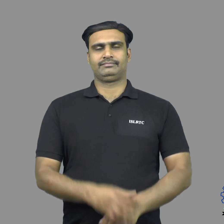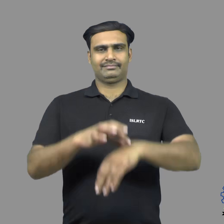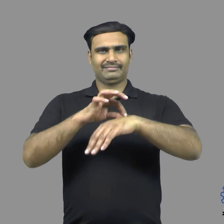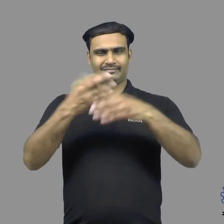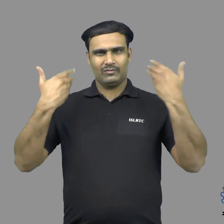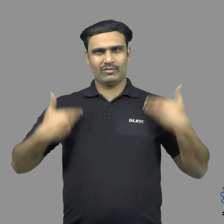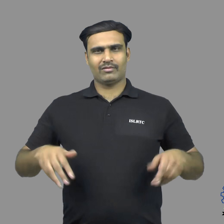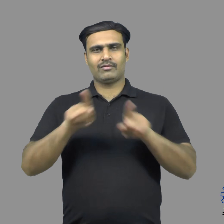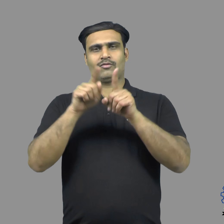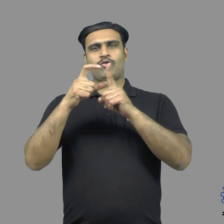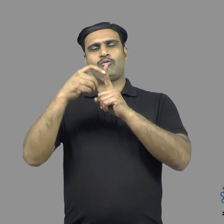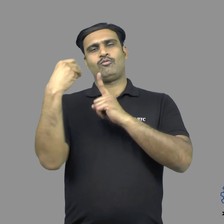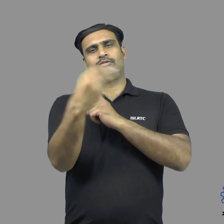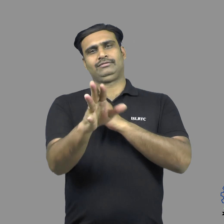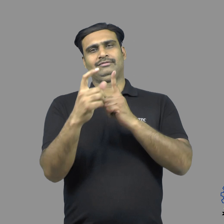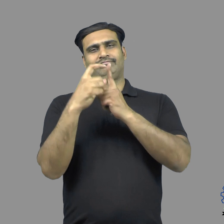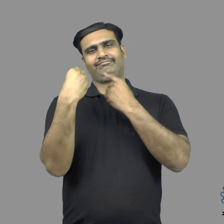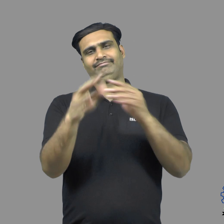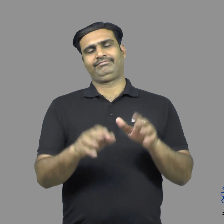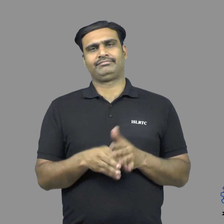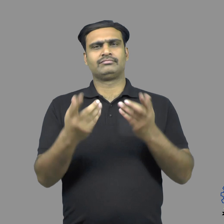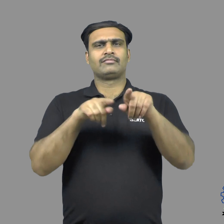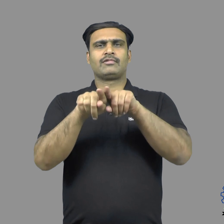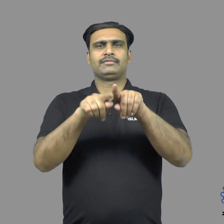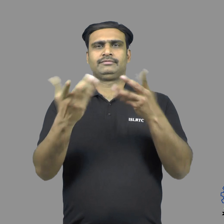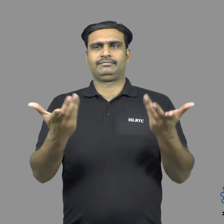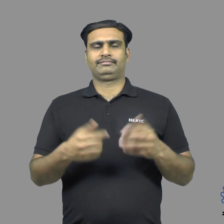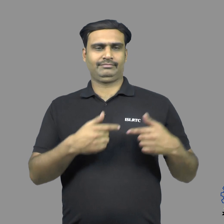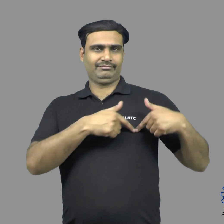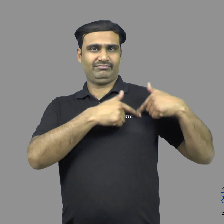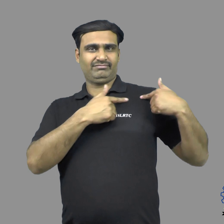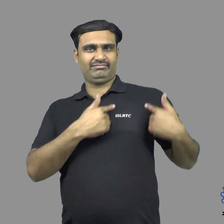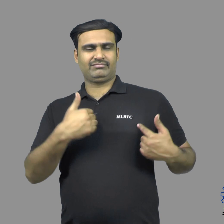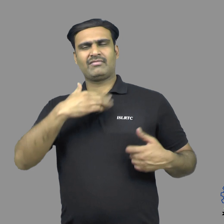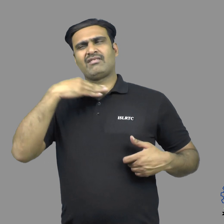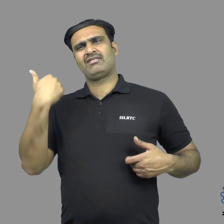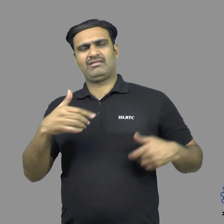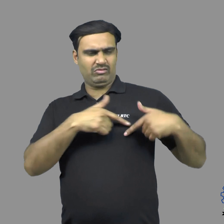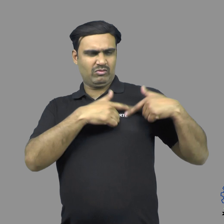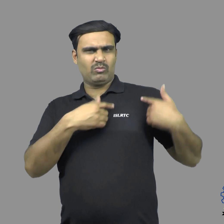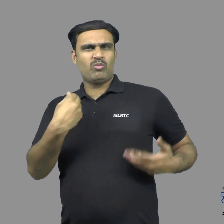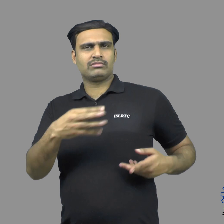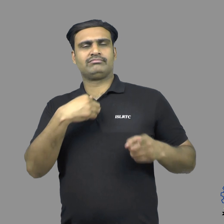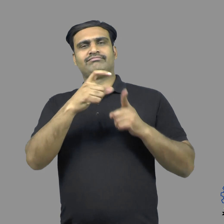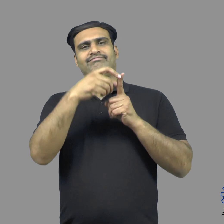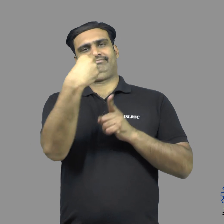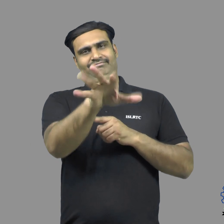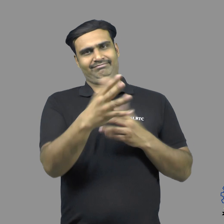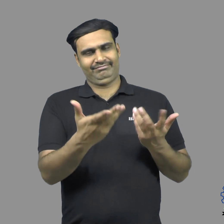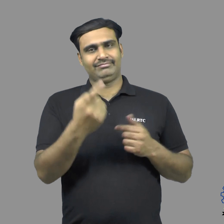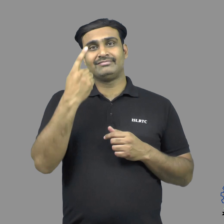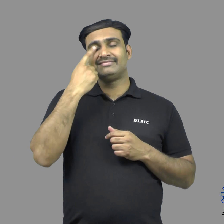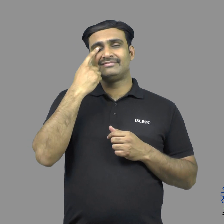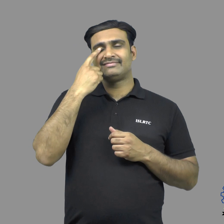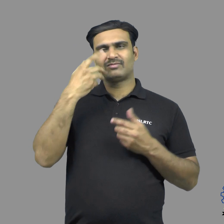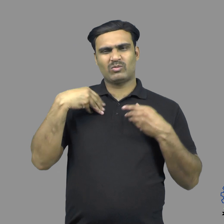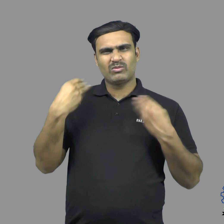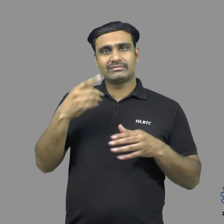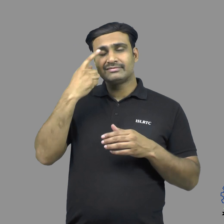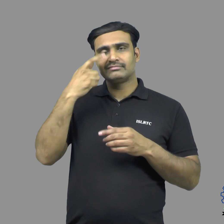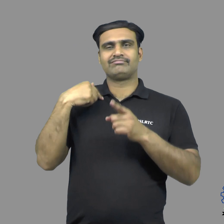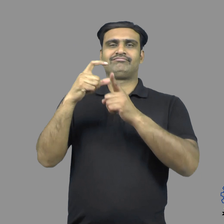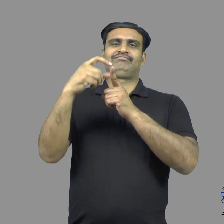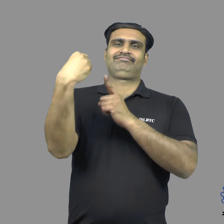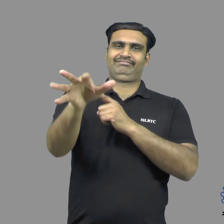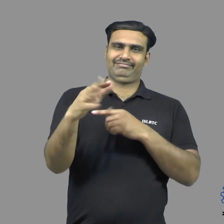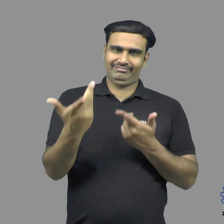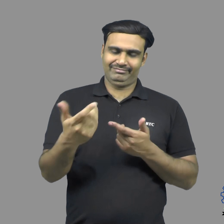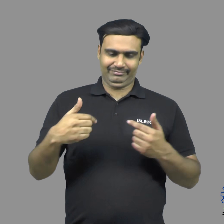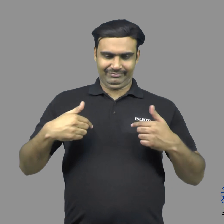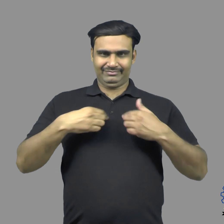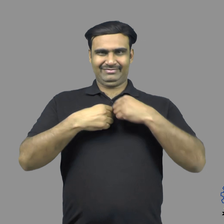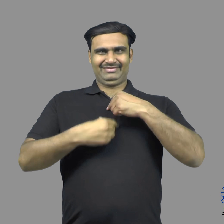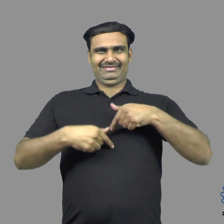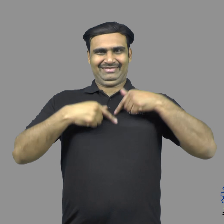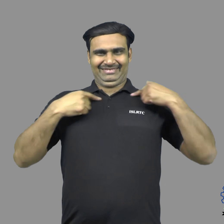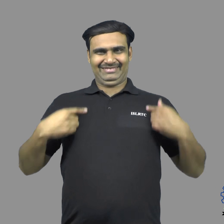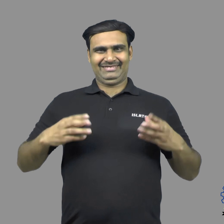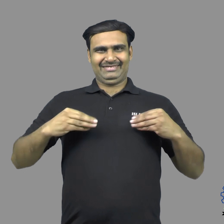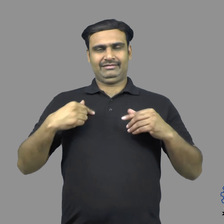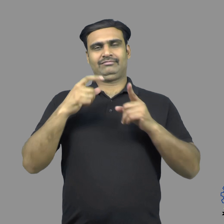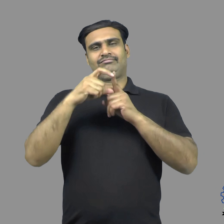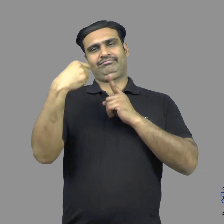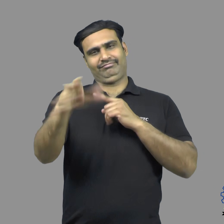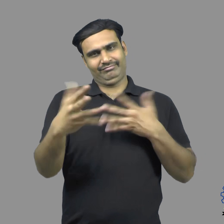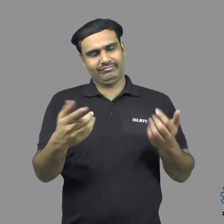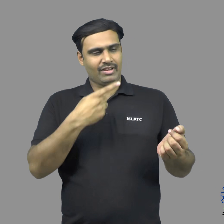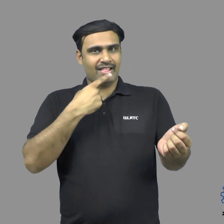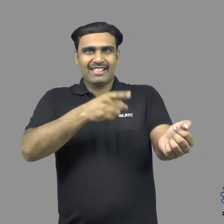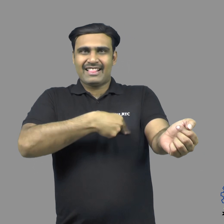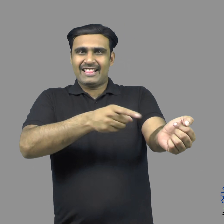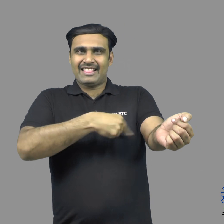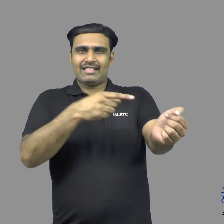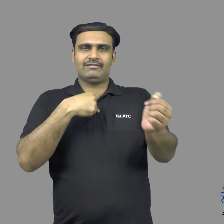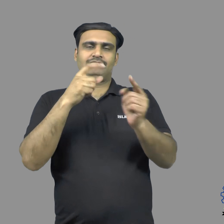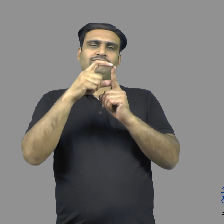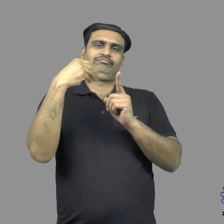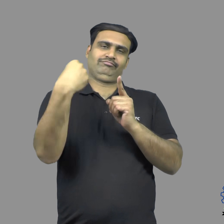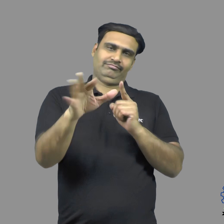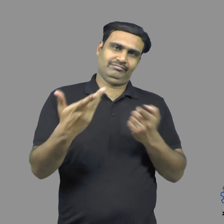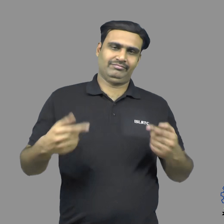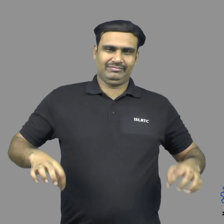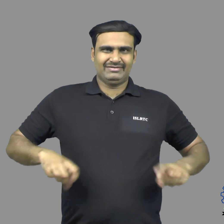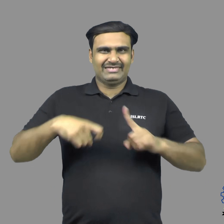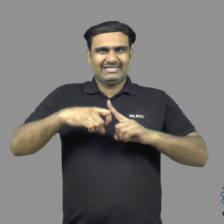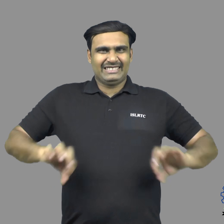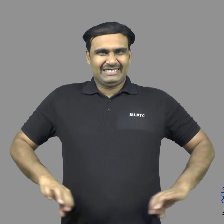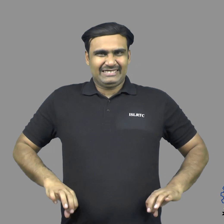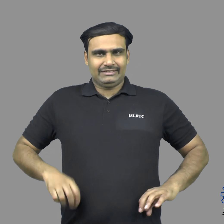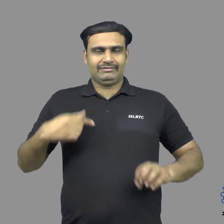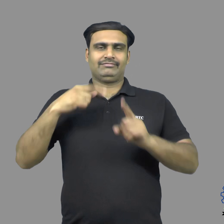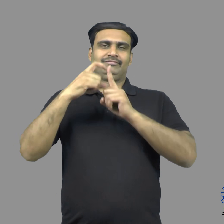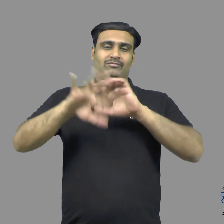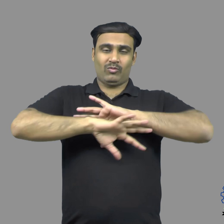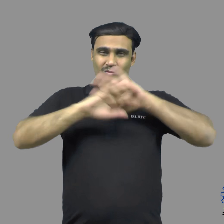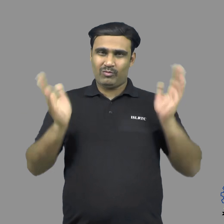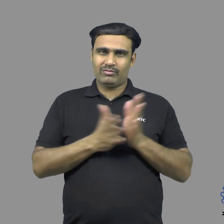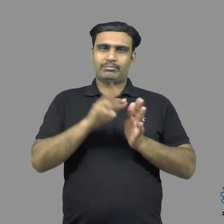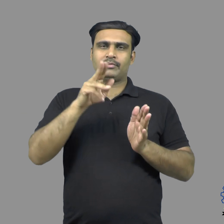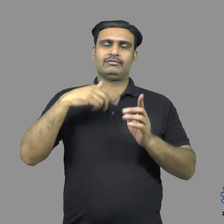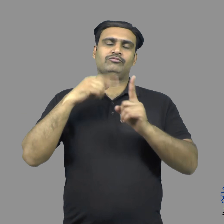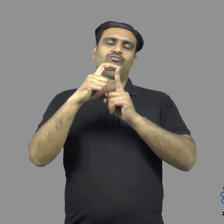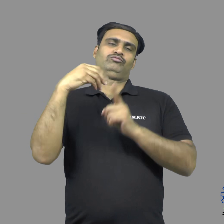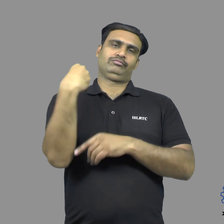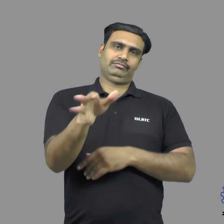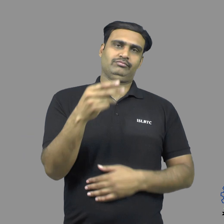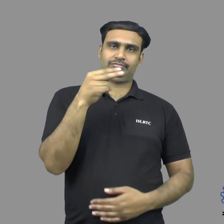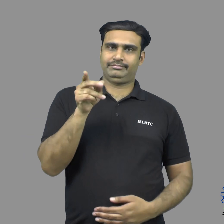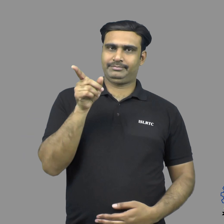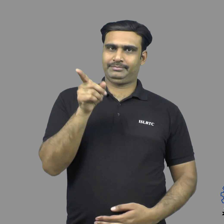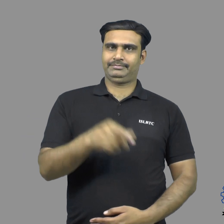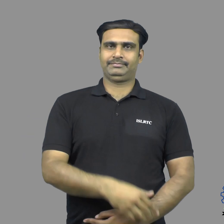Donation Organ